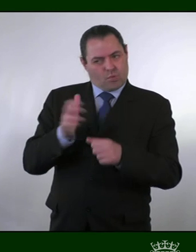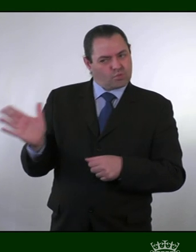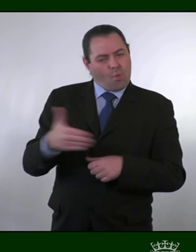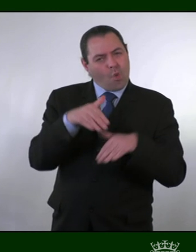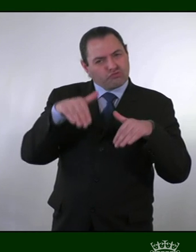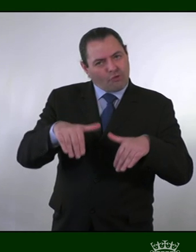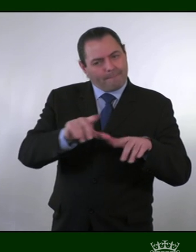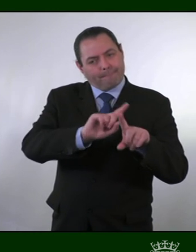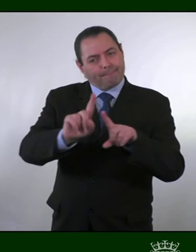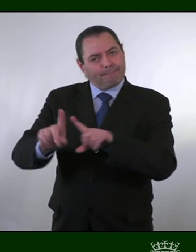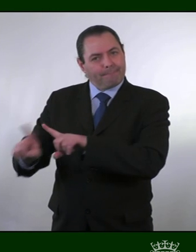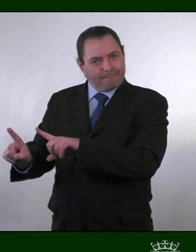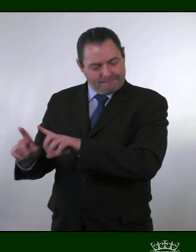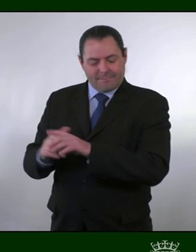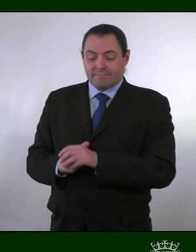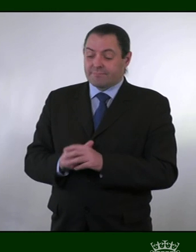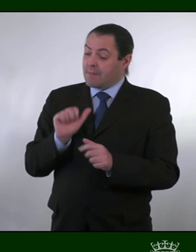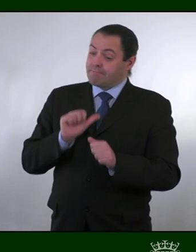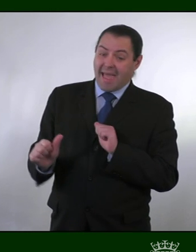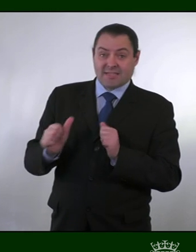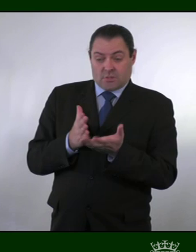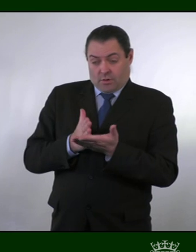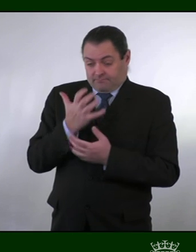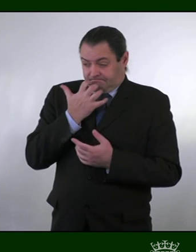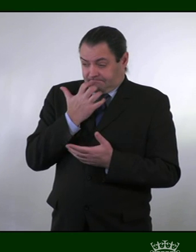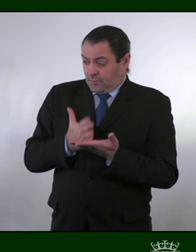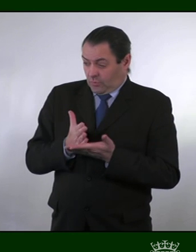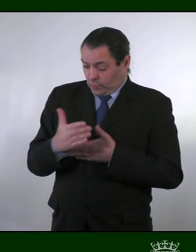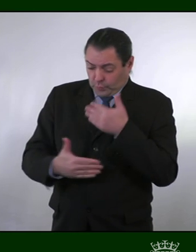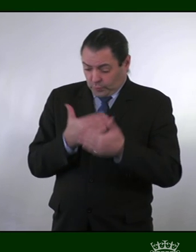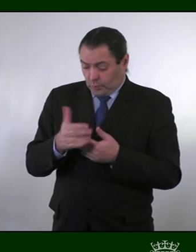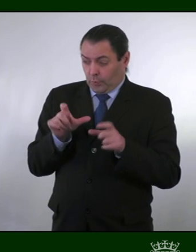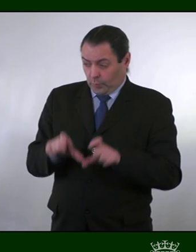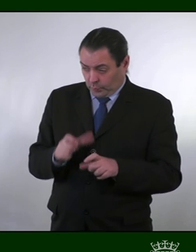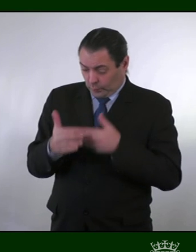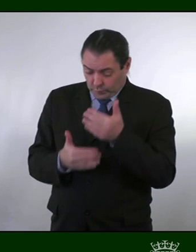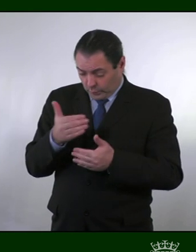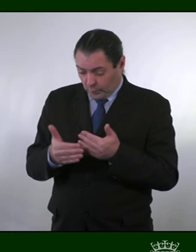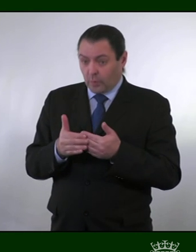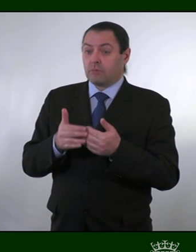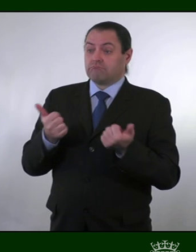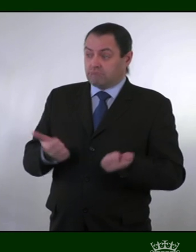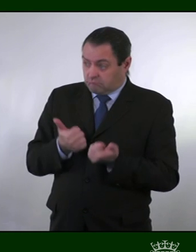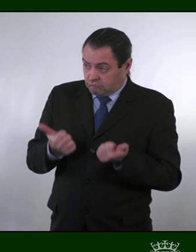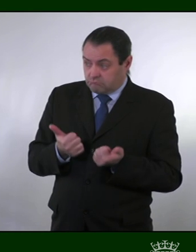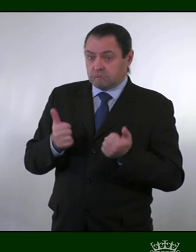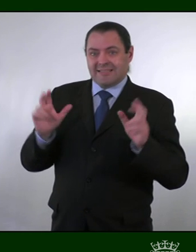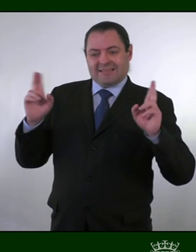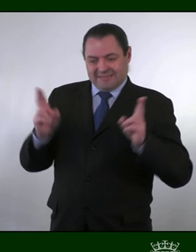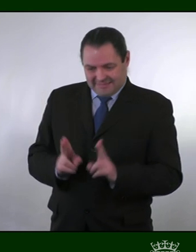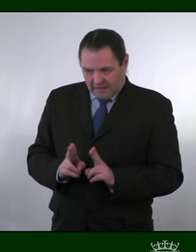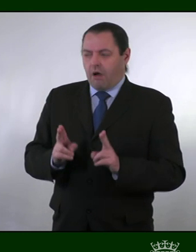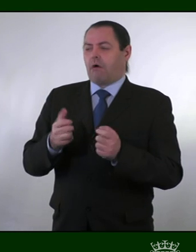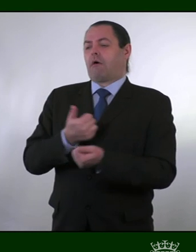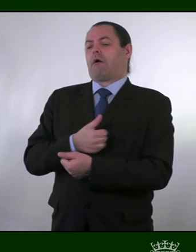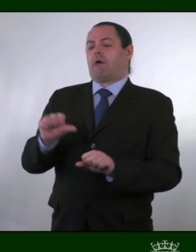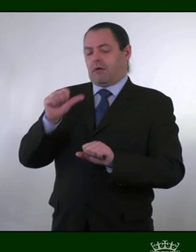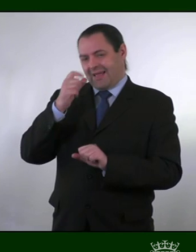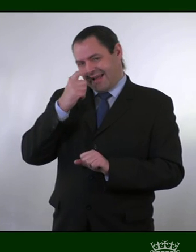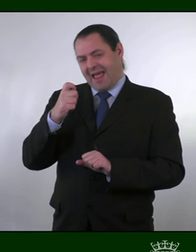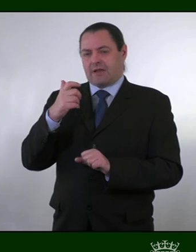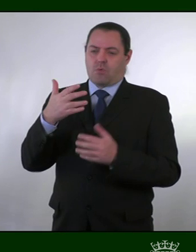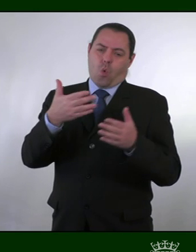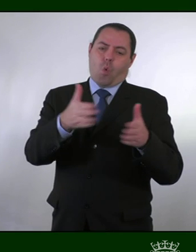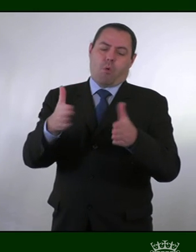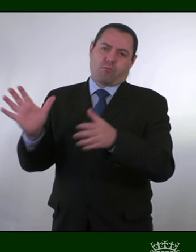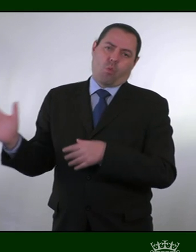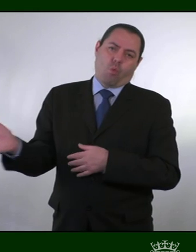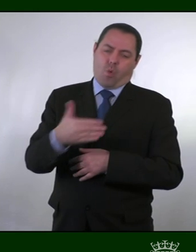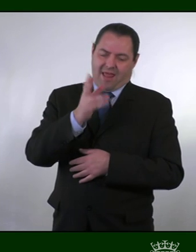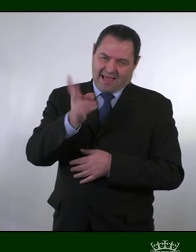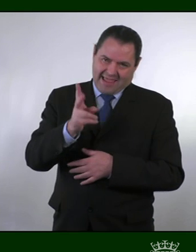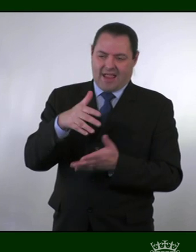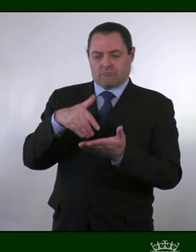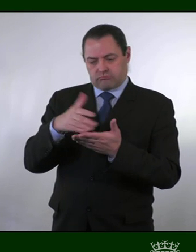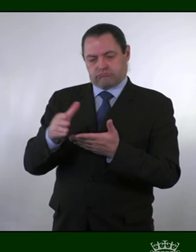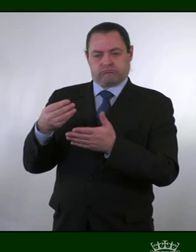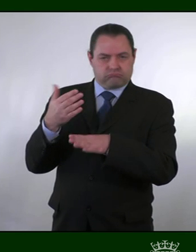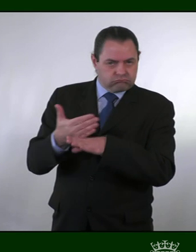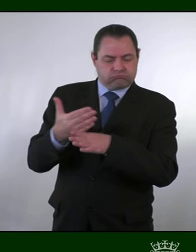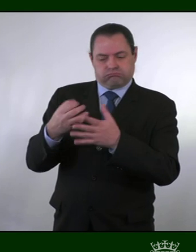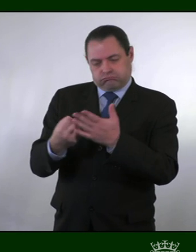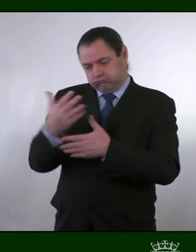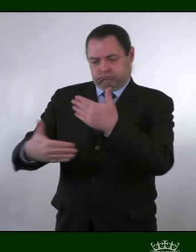The best thing we can do is to get through this tough period as well as we possibly can and allow all retailers to reopen and give them our support with our custom.